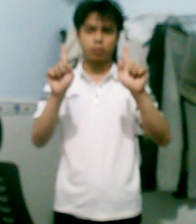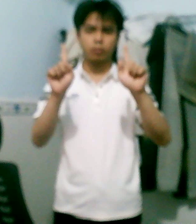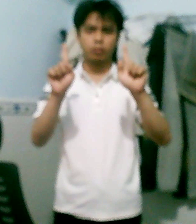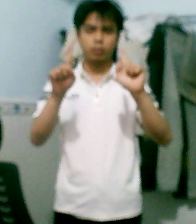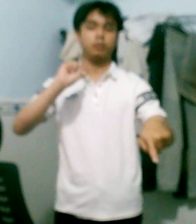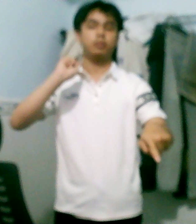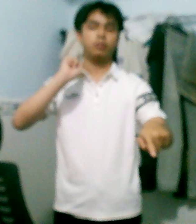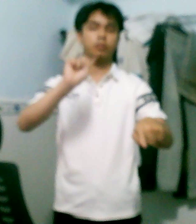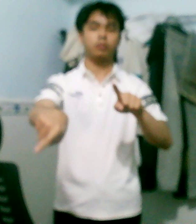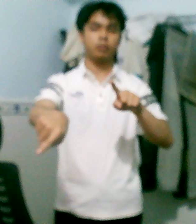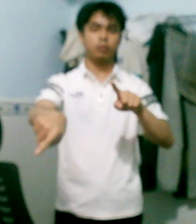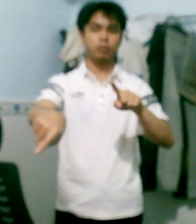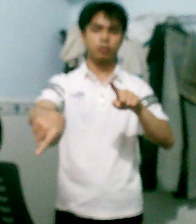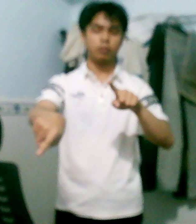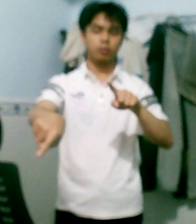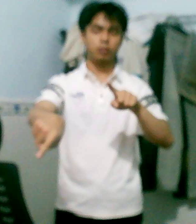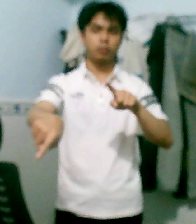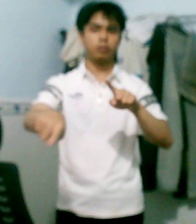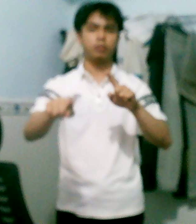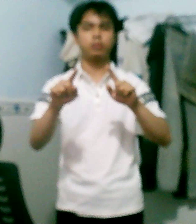phut